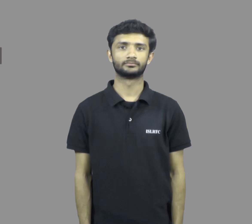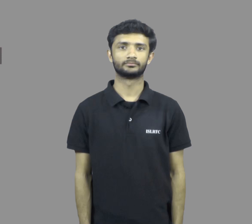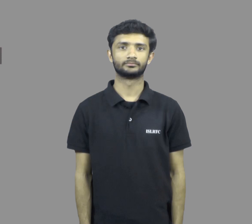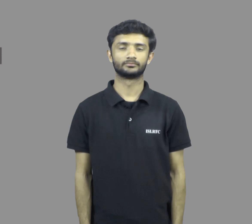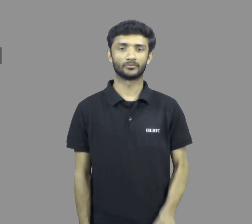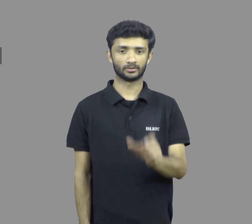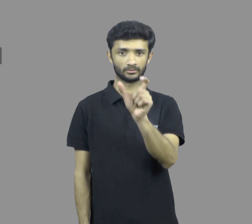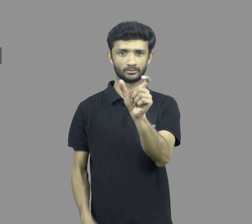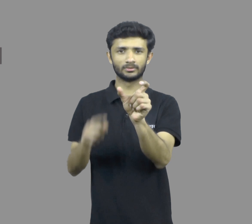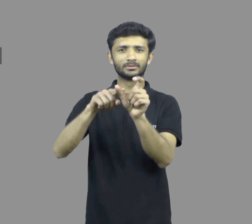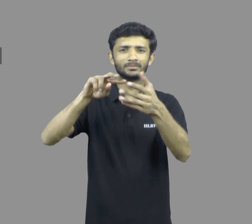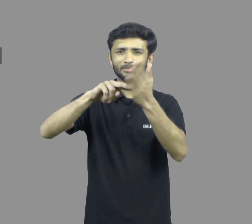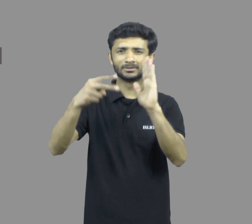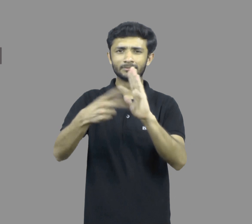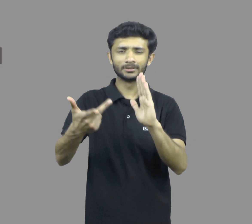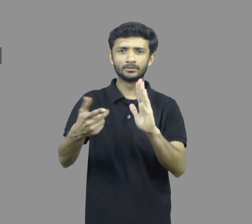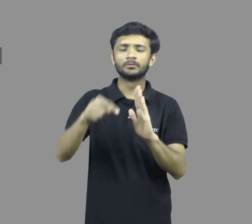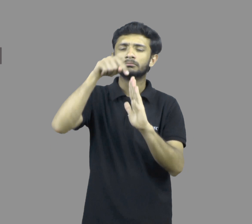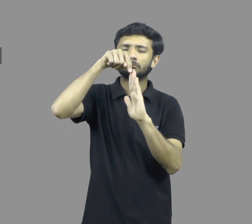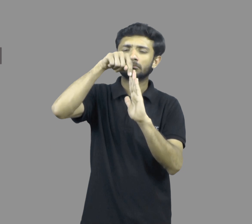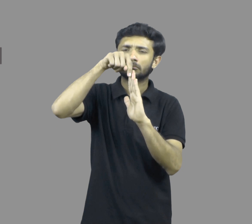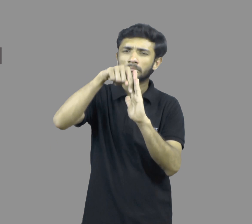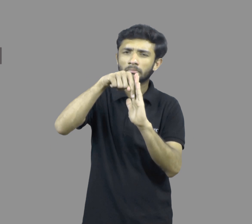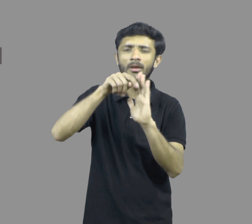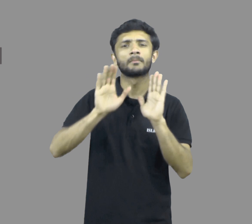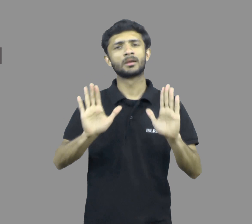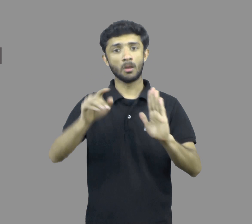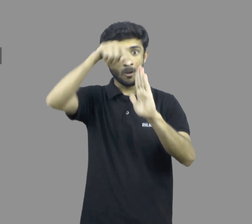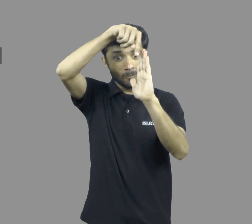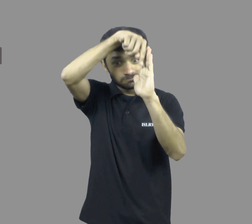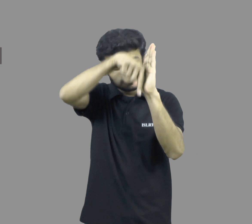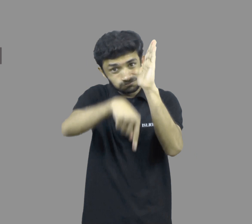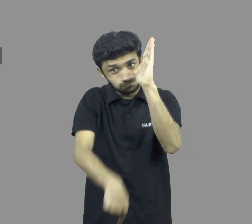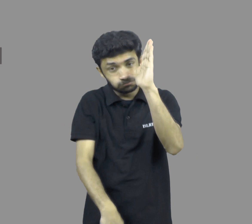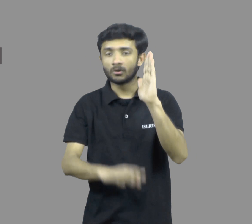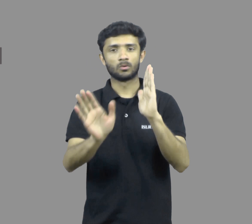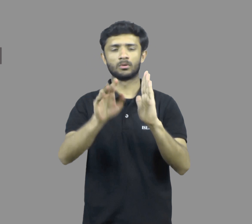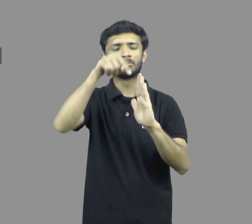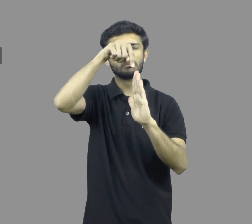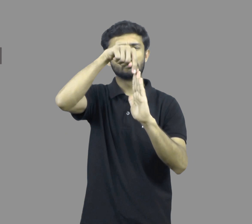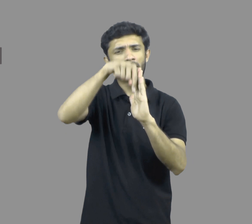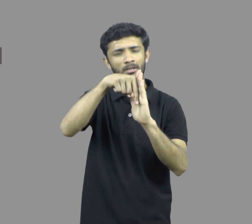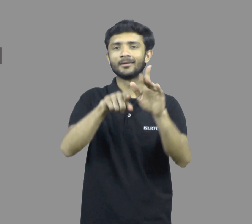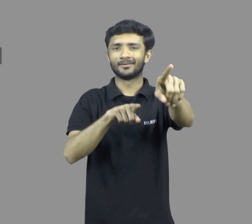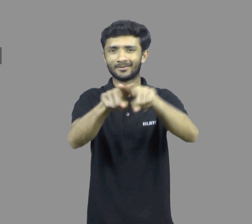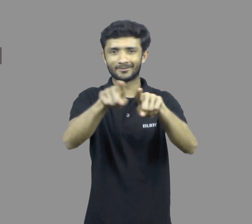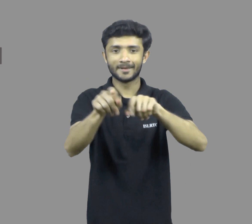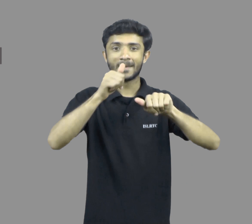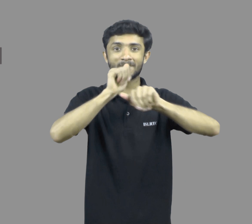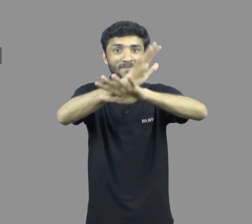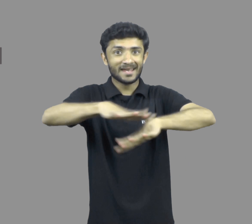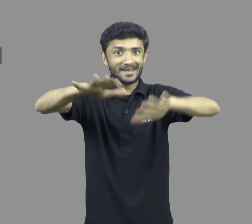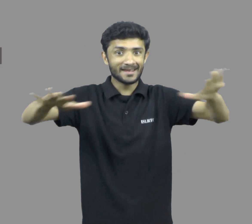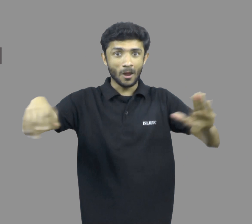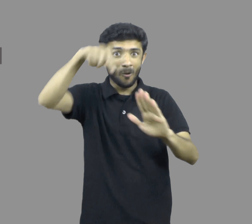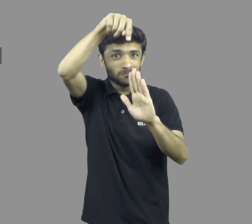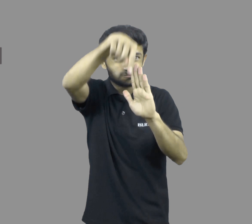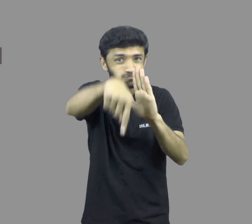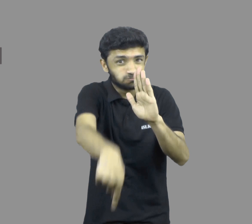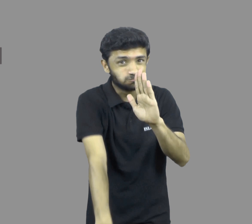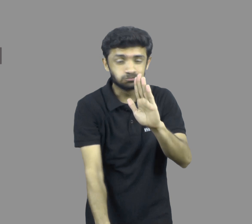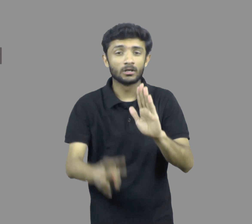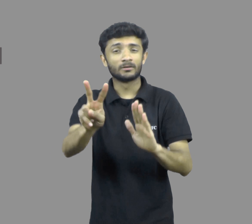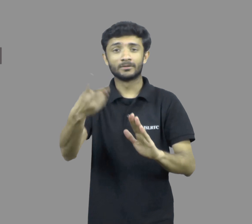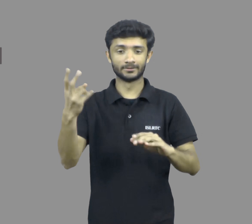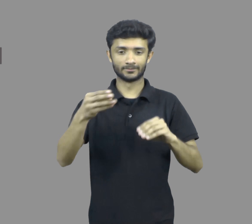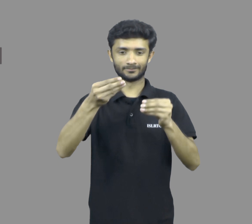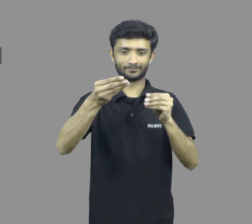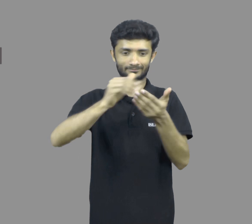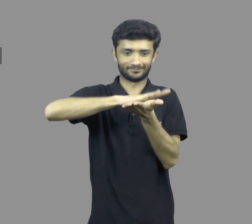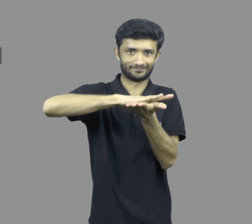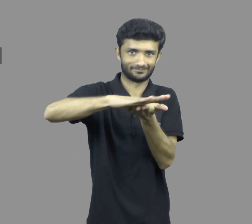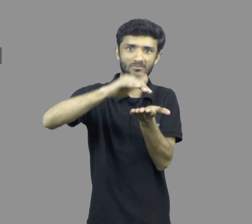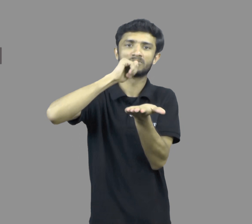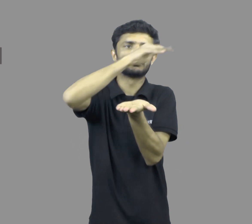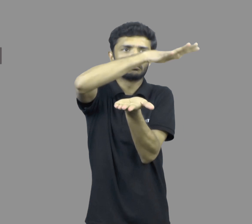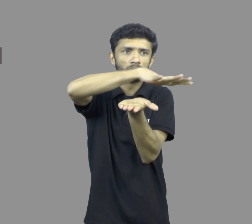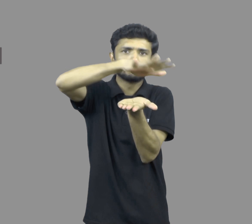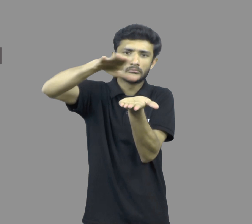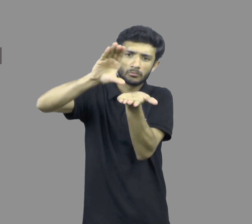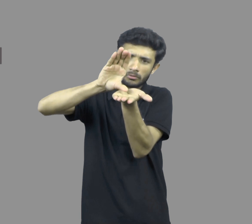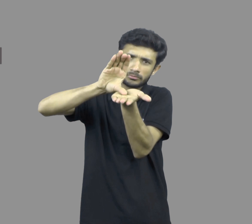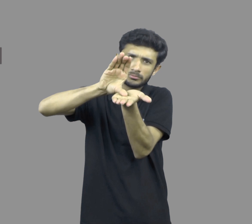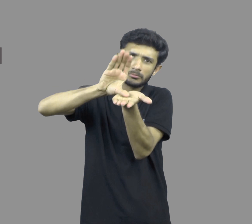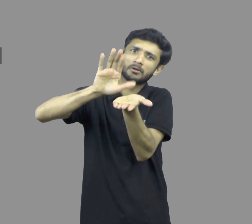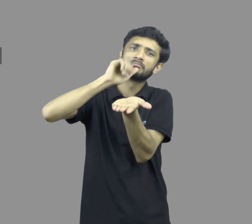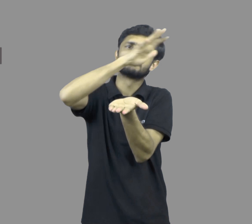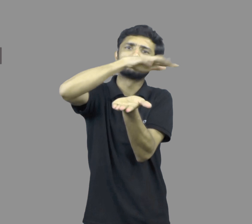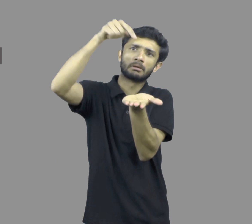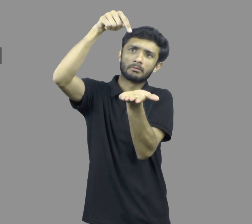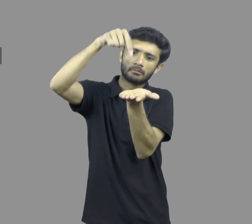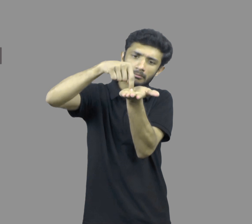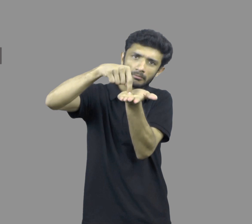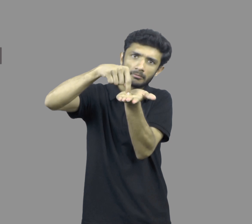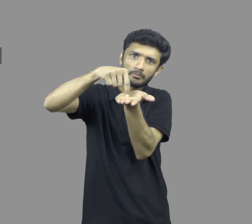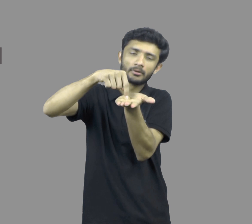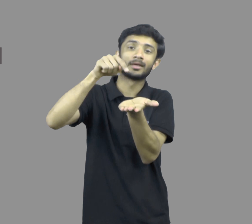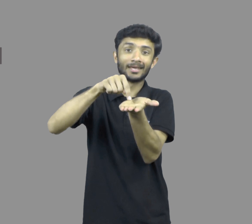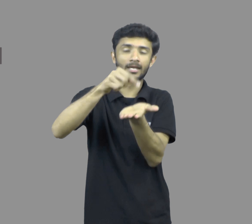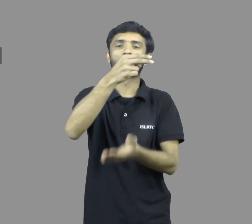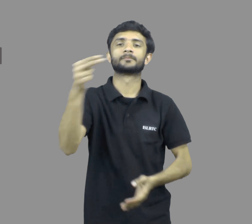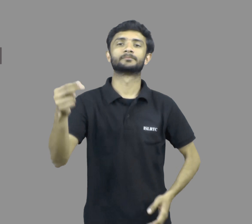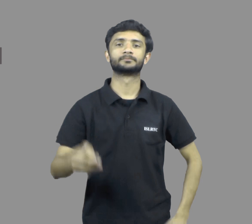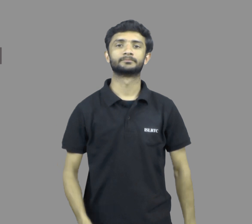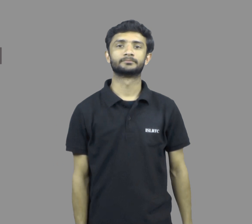Shallow